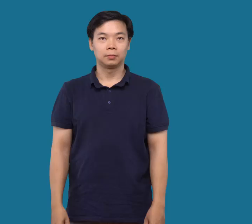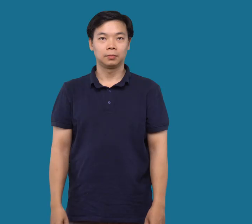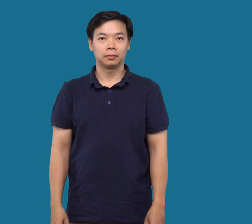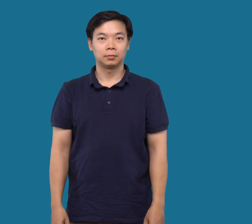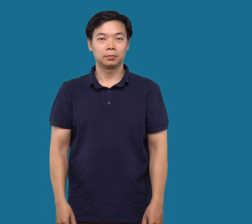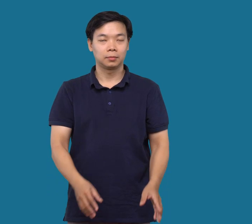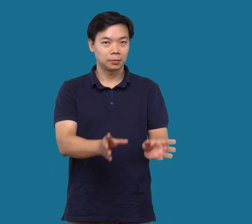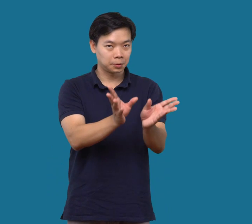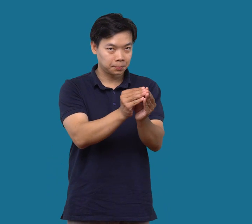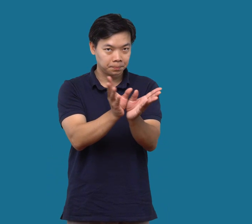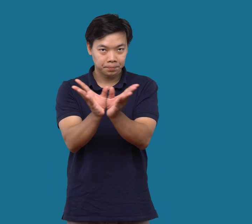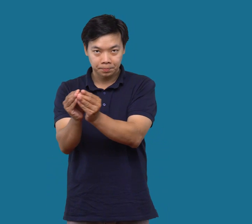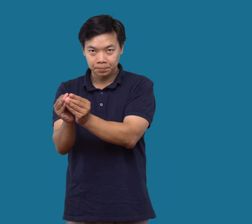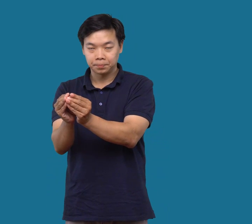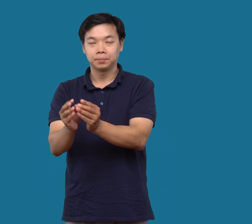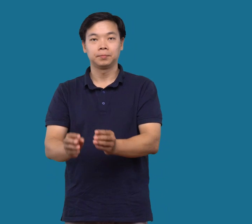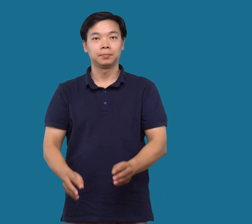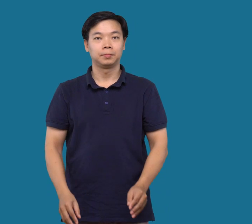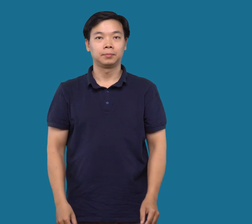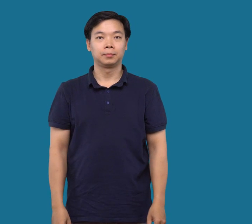sắp xếp